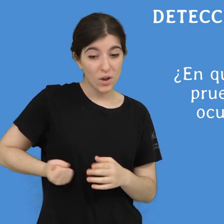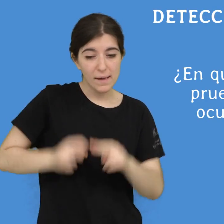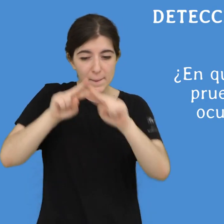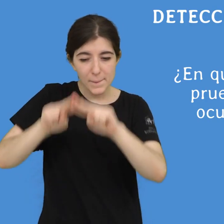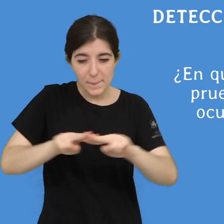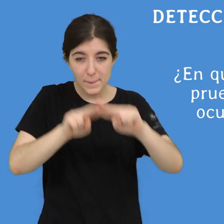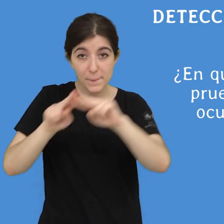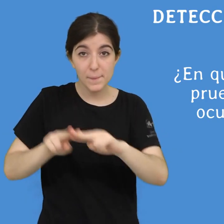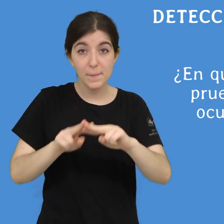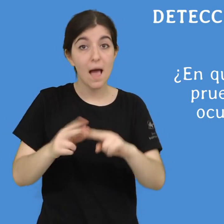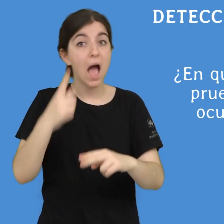revisar